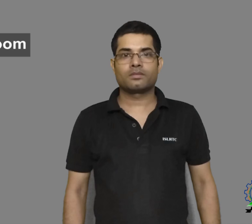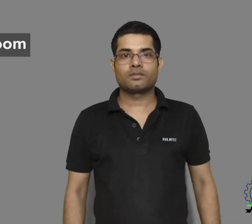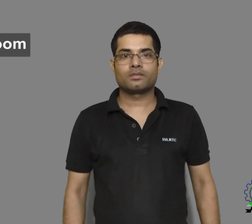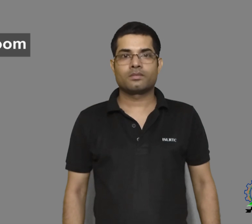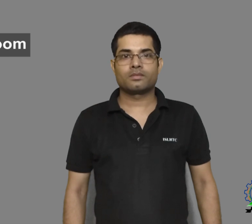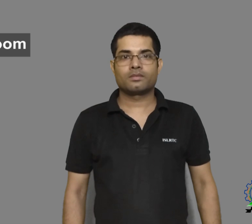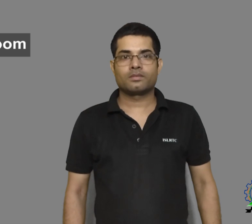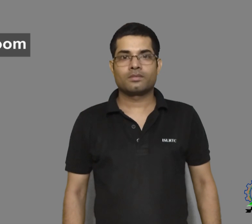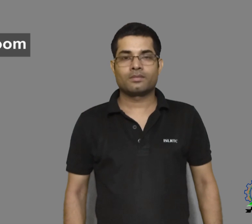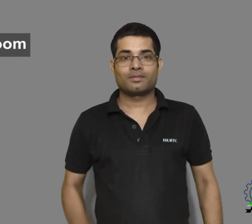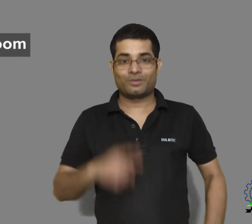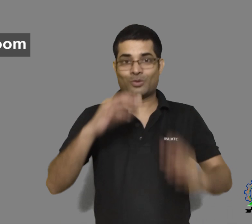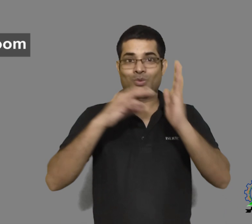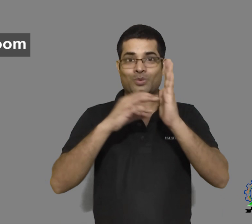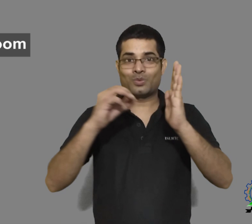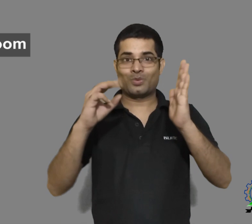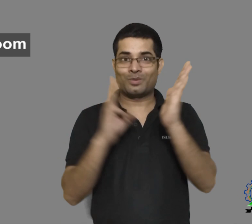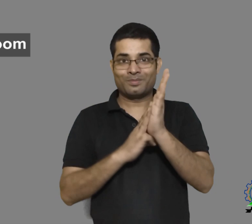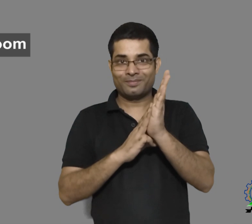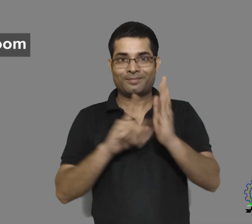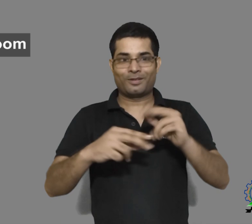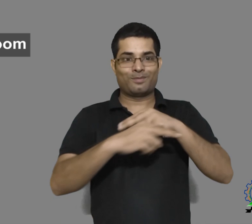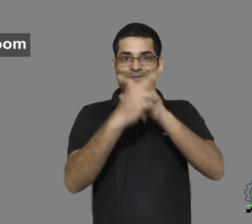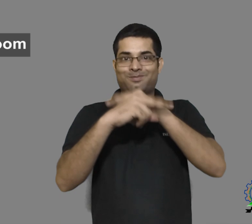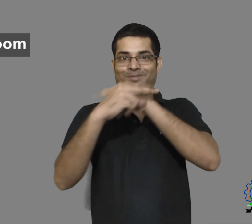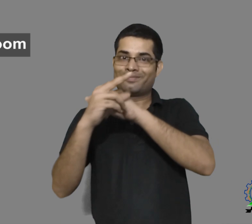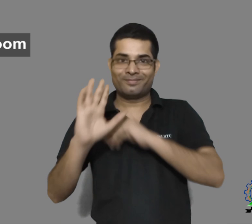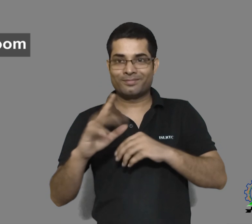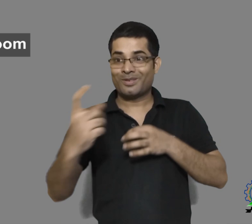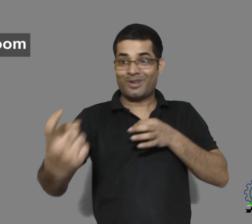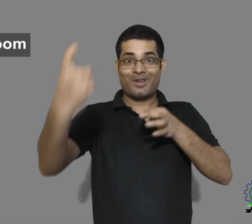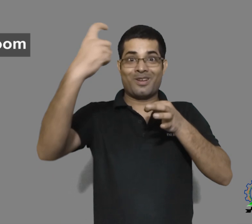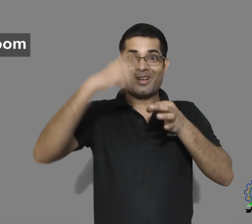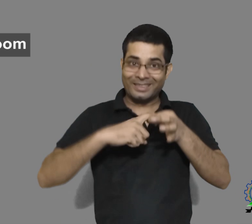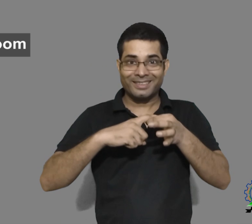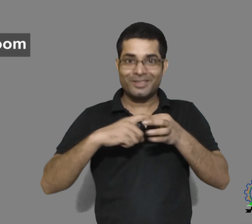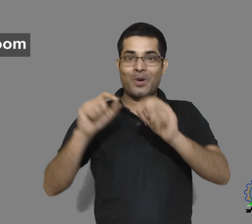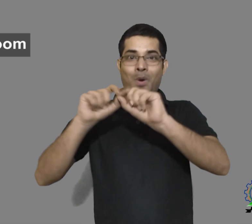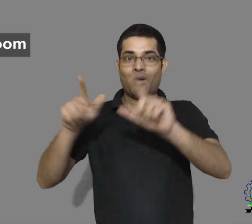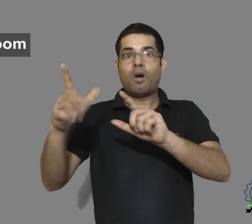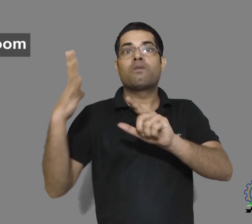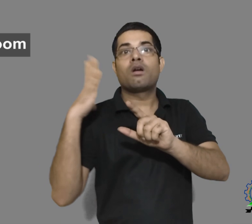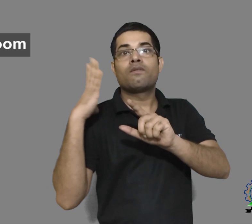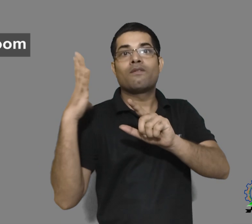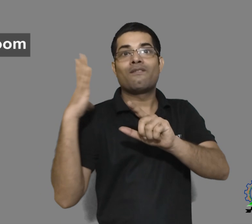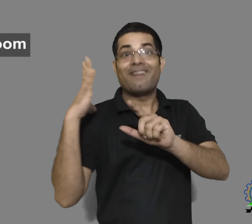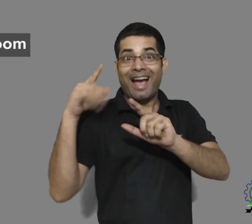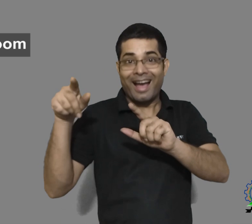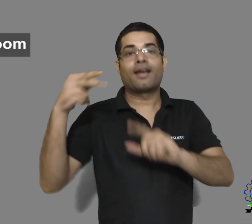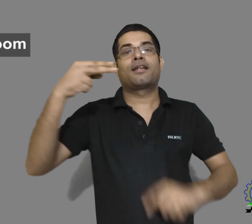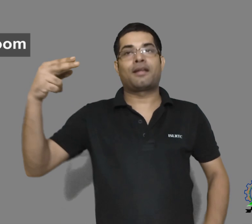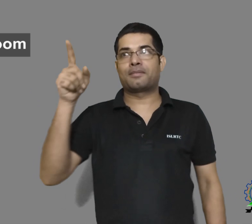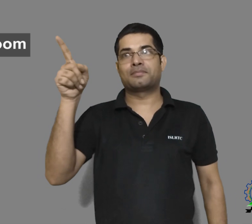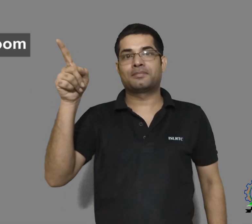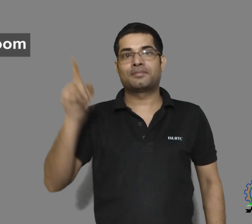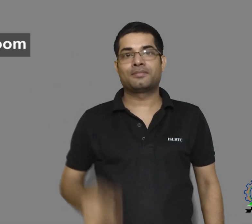Waiting Room